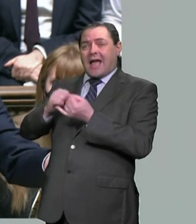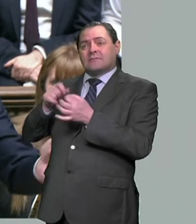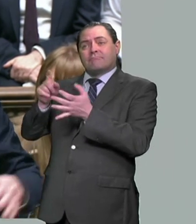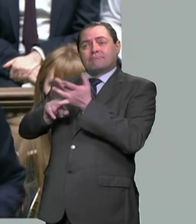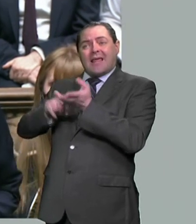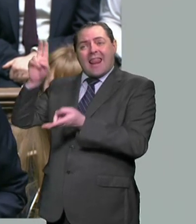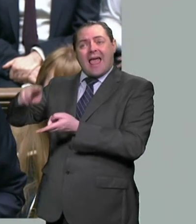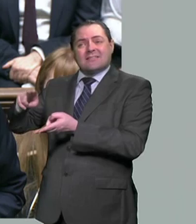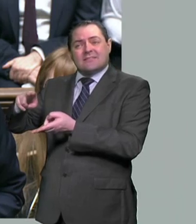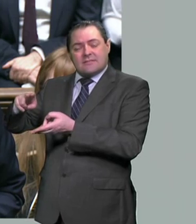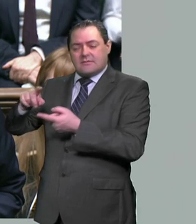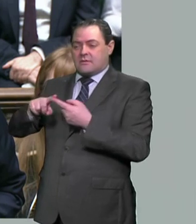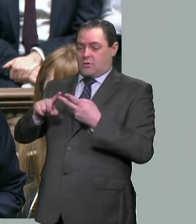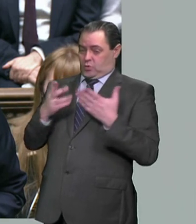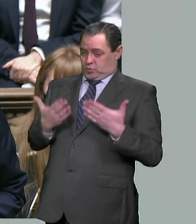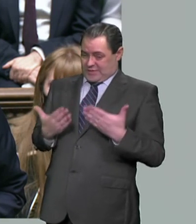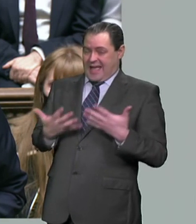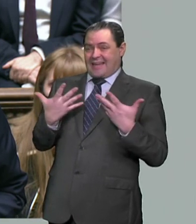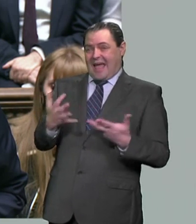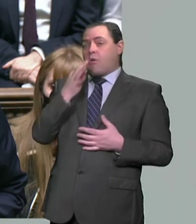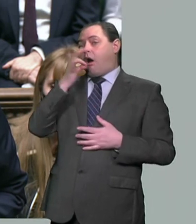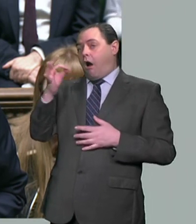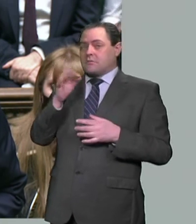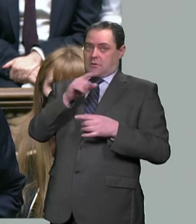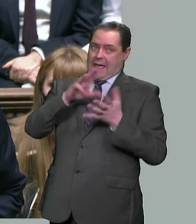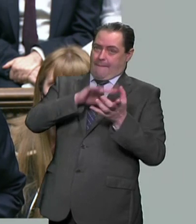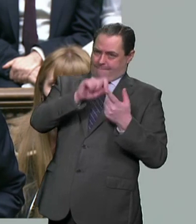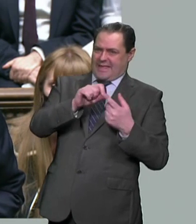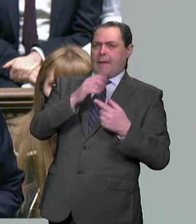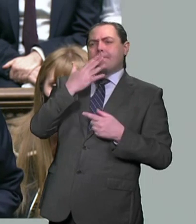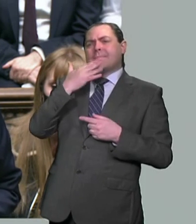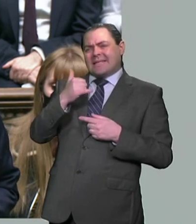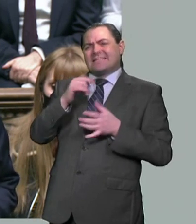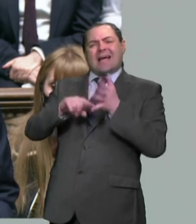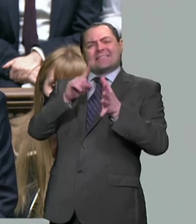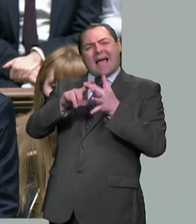Today he is ordering his troops to vote for tax cuts for banks.